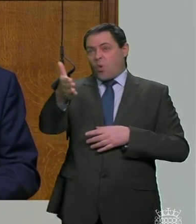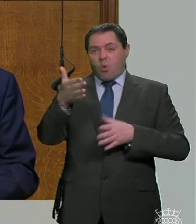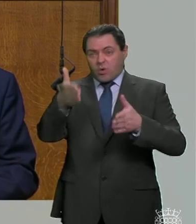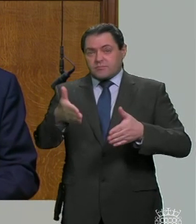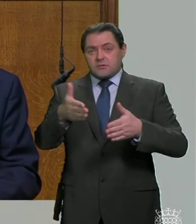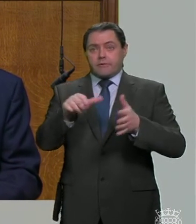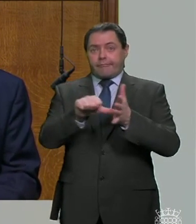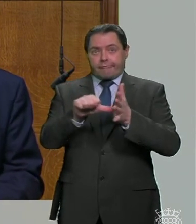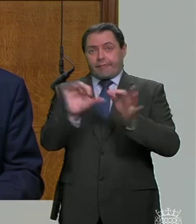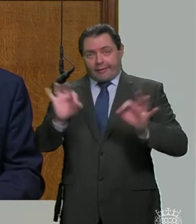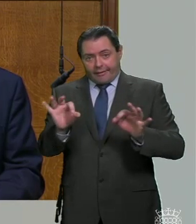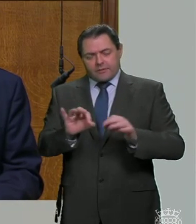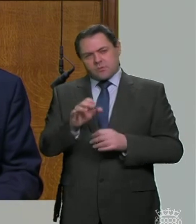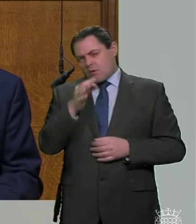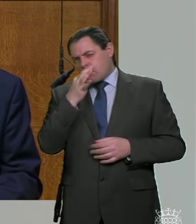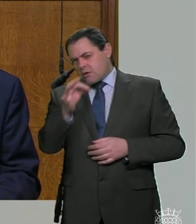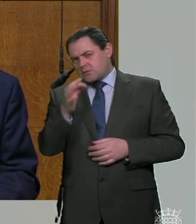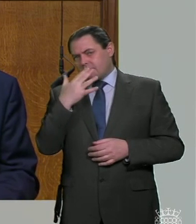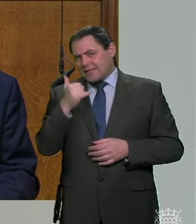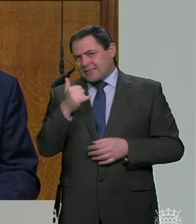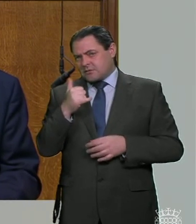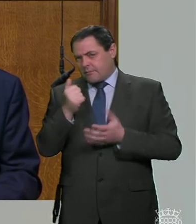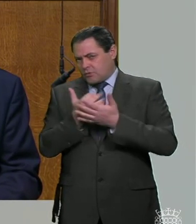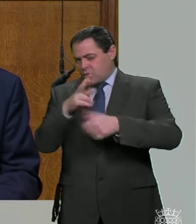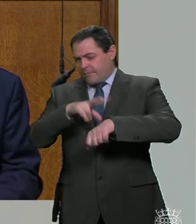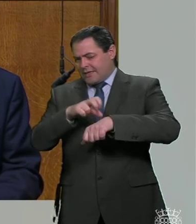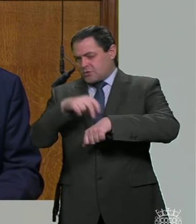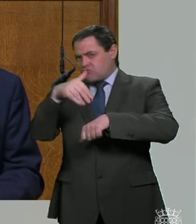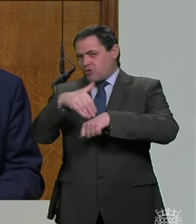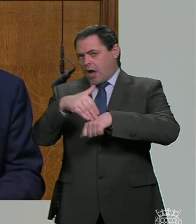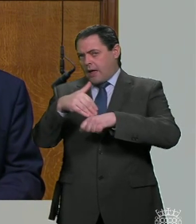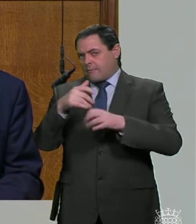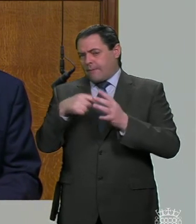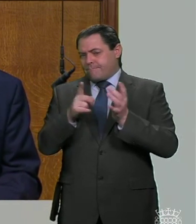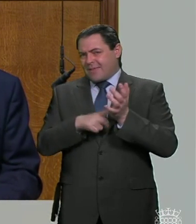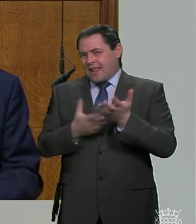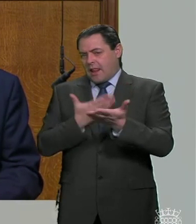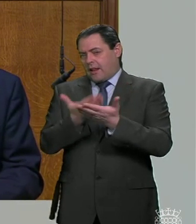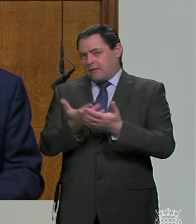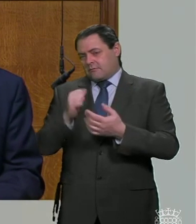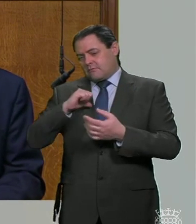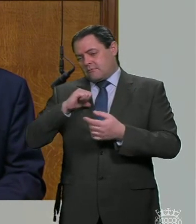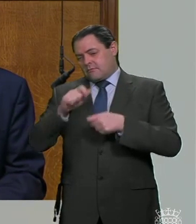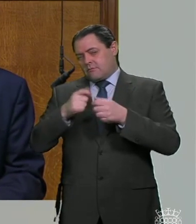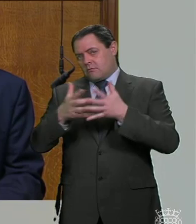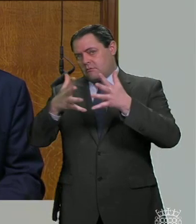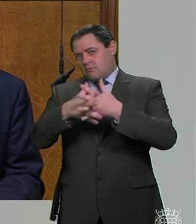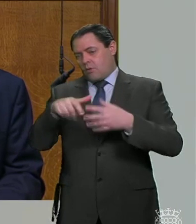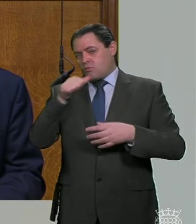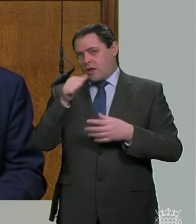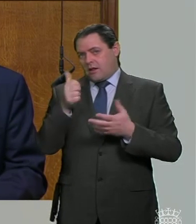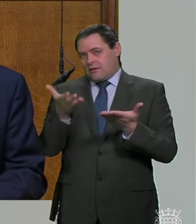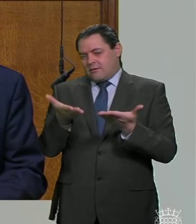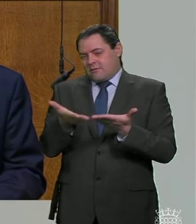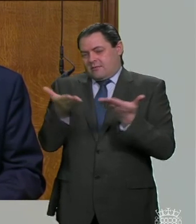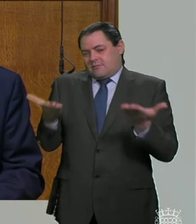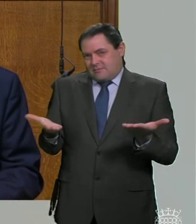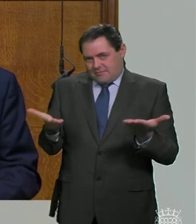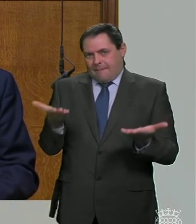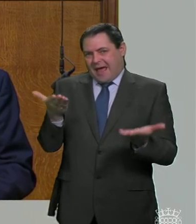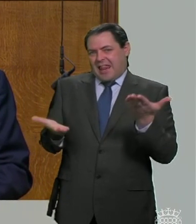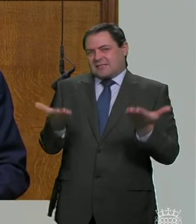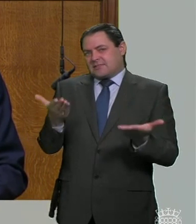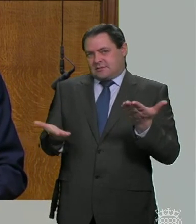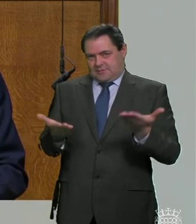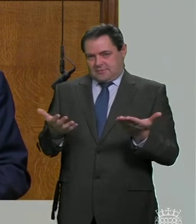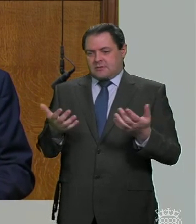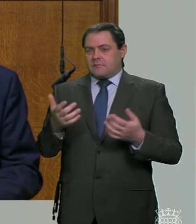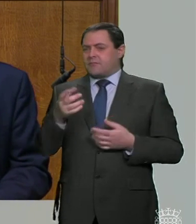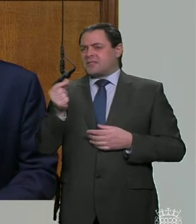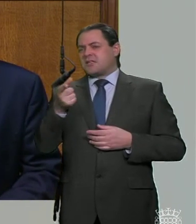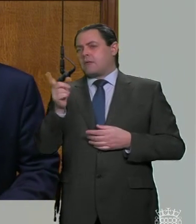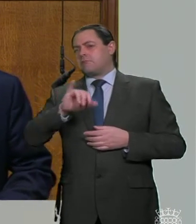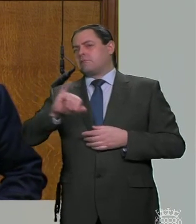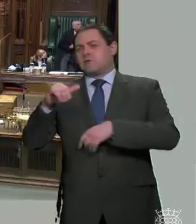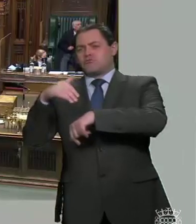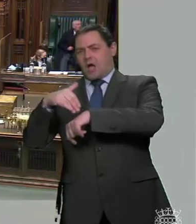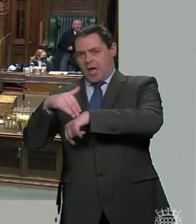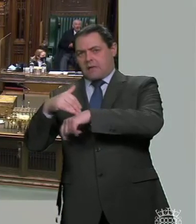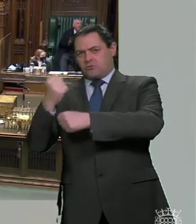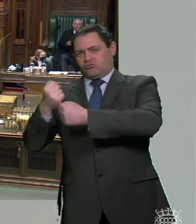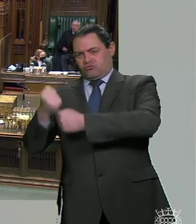Can the Prime Minister reassure me that the Police, Crime, Sentencing and Courts Bill, which we have been discussing today and which was before the House yesterday, strikes that balance while also taking action against the perpetrators of some of the worst crimes?